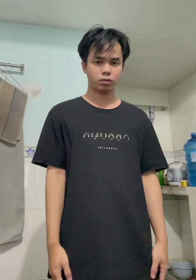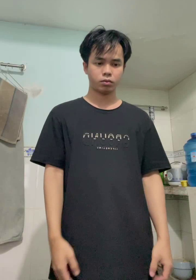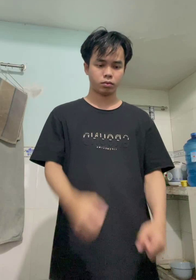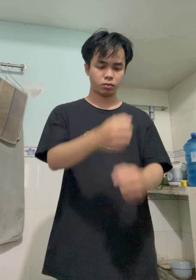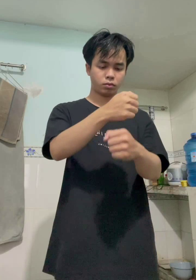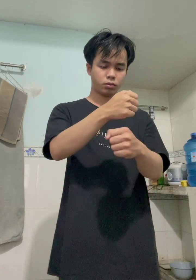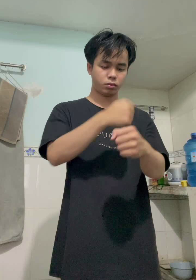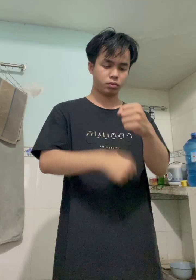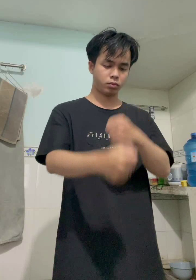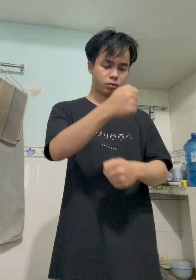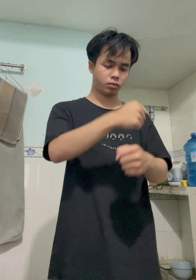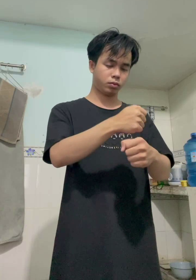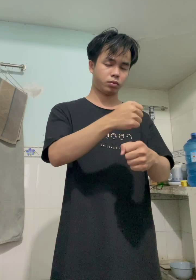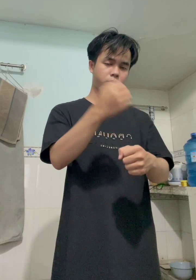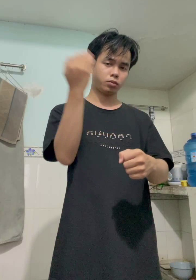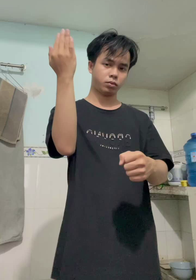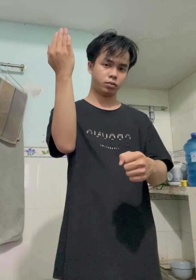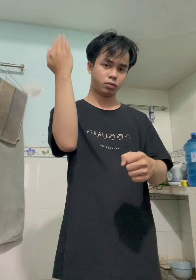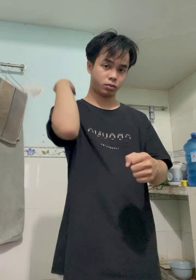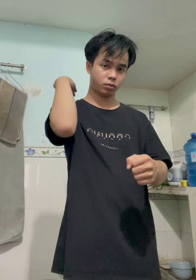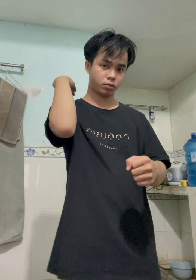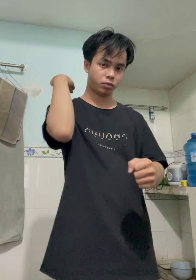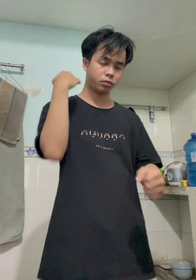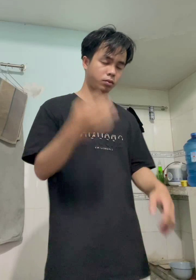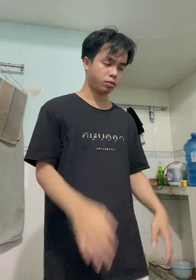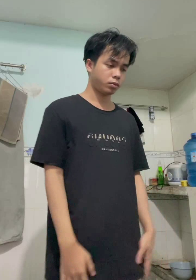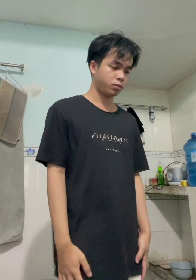nam truoc